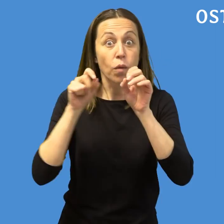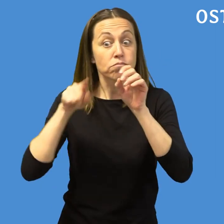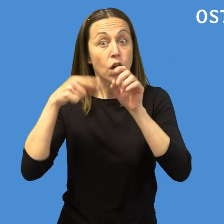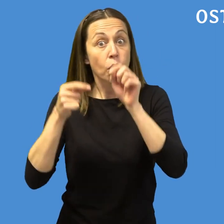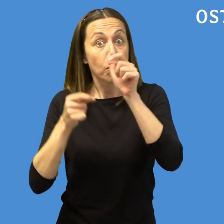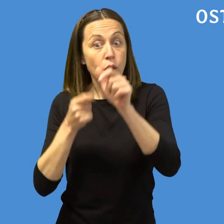despues